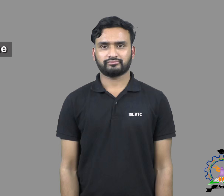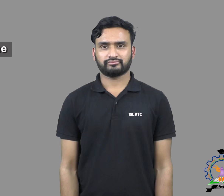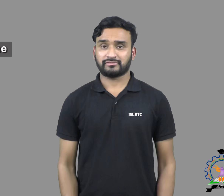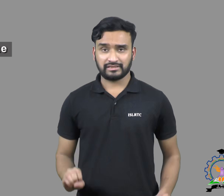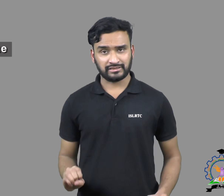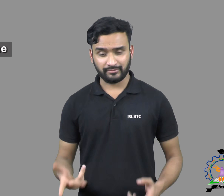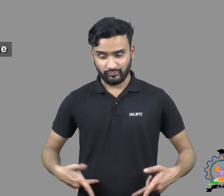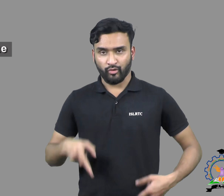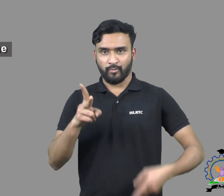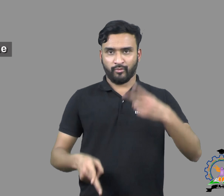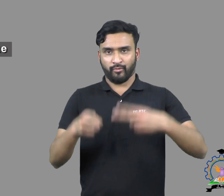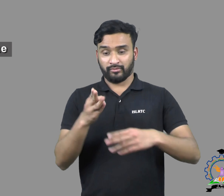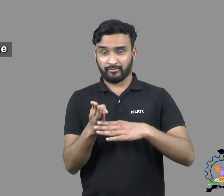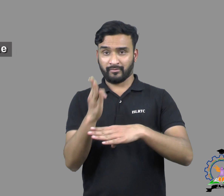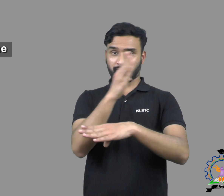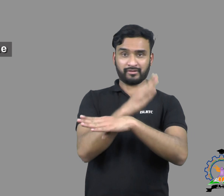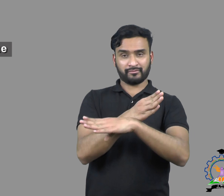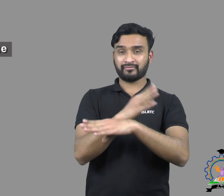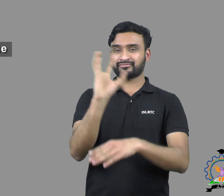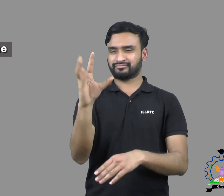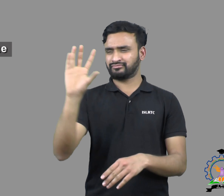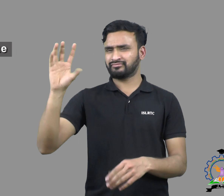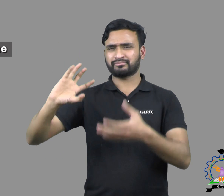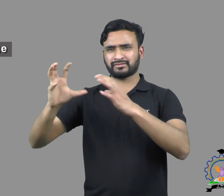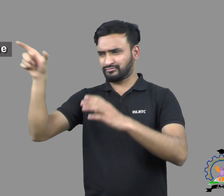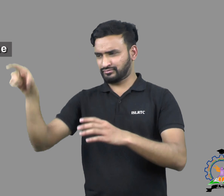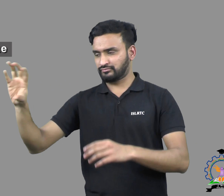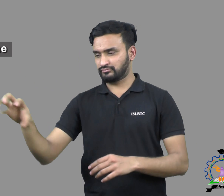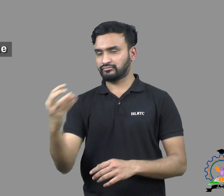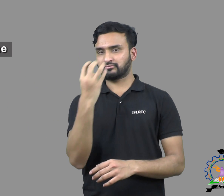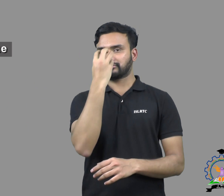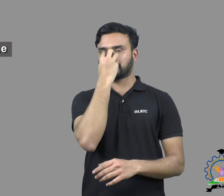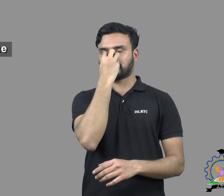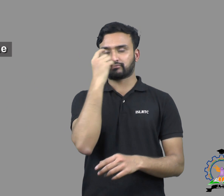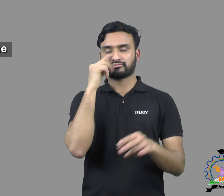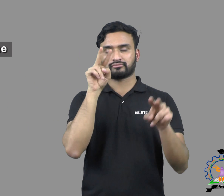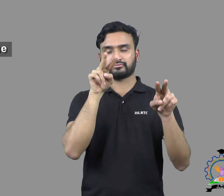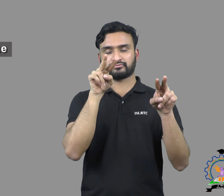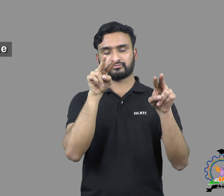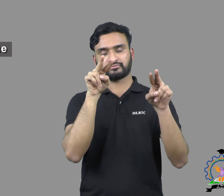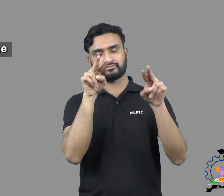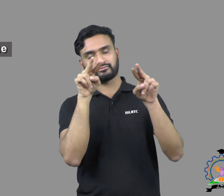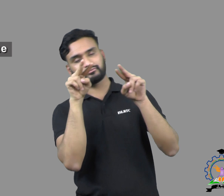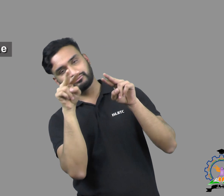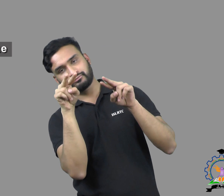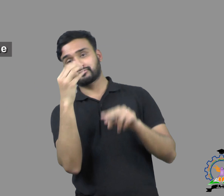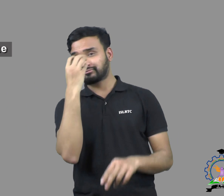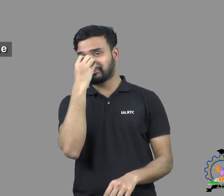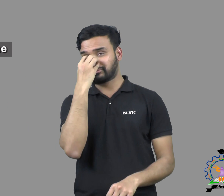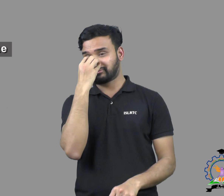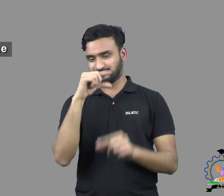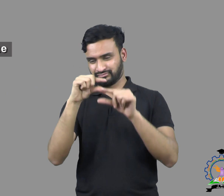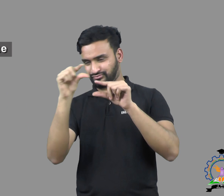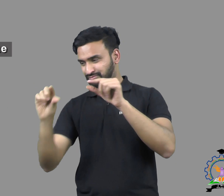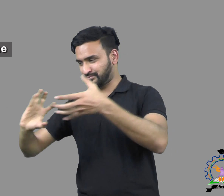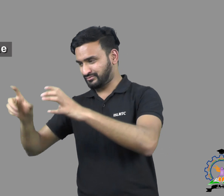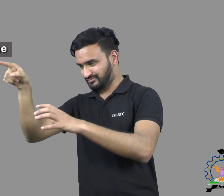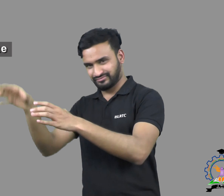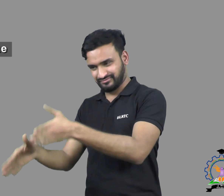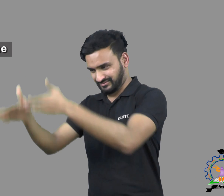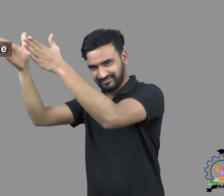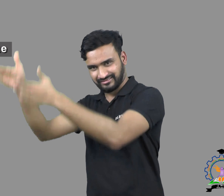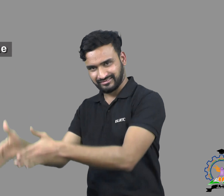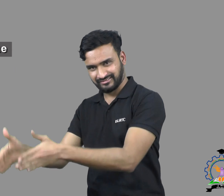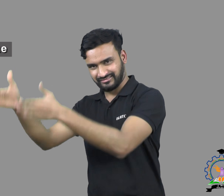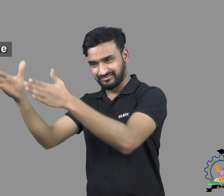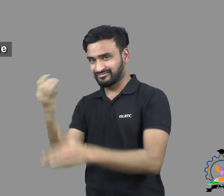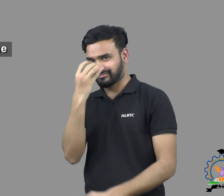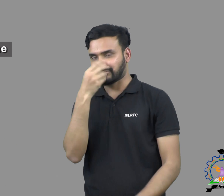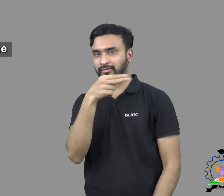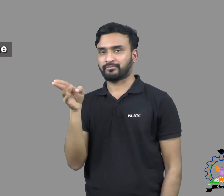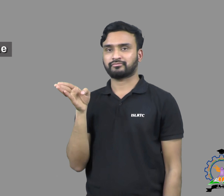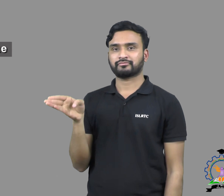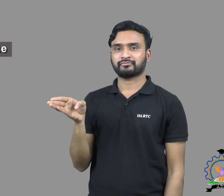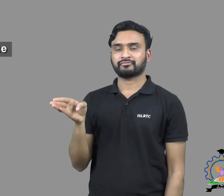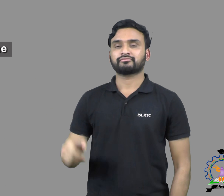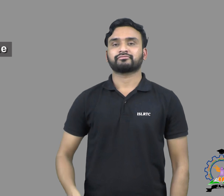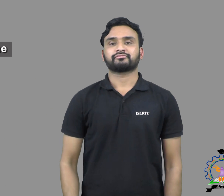Anaesthetic Machine